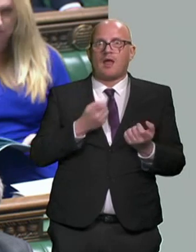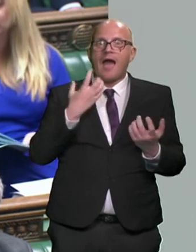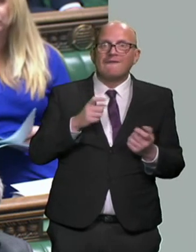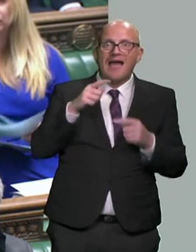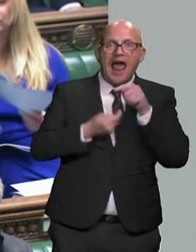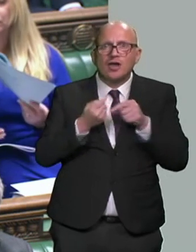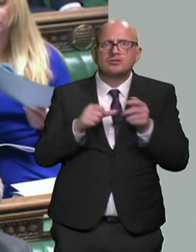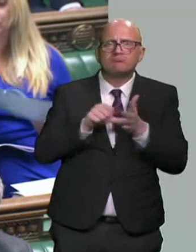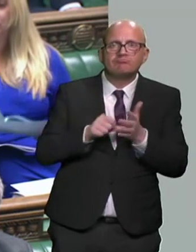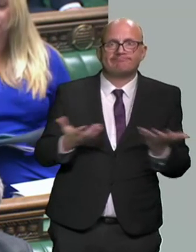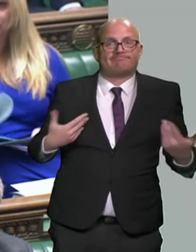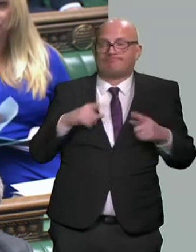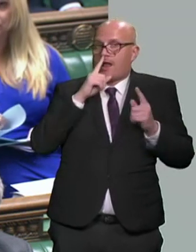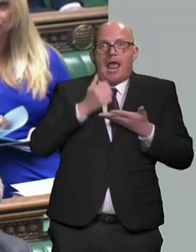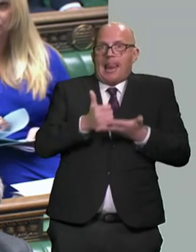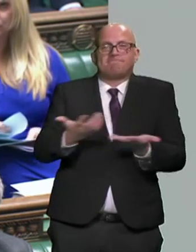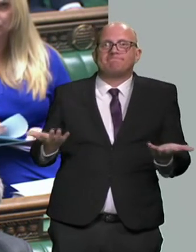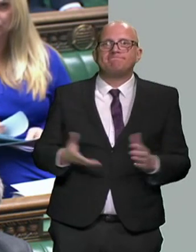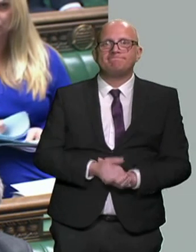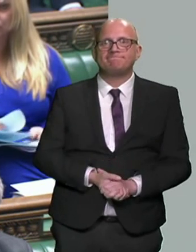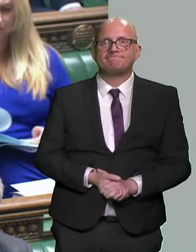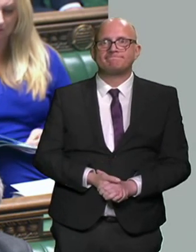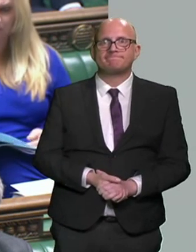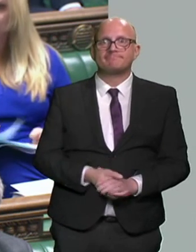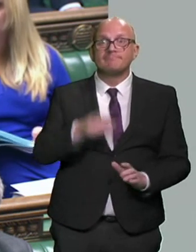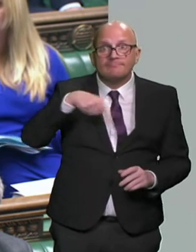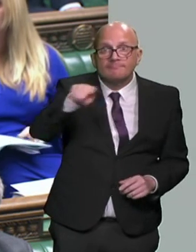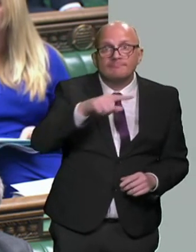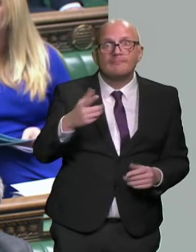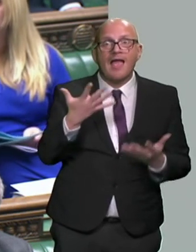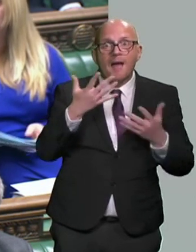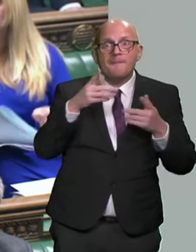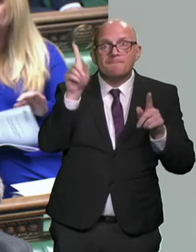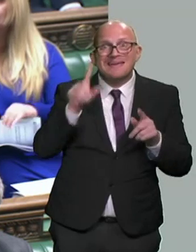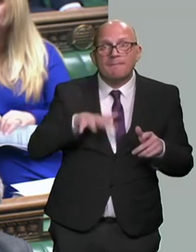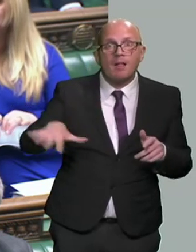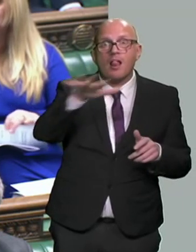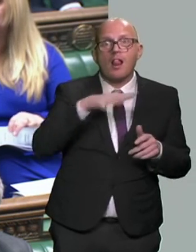In conclusion, people face a crisis that the Chancellor could have done more to avert.